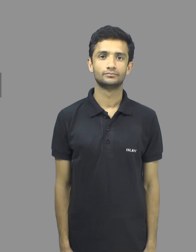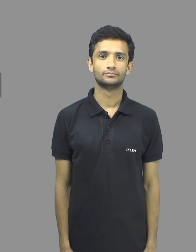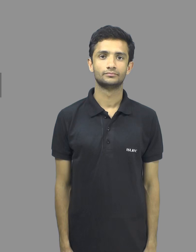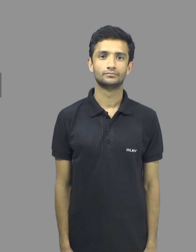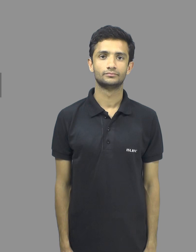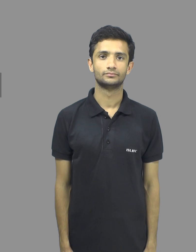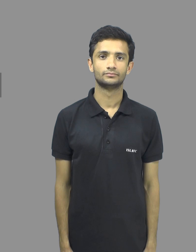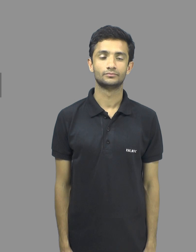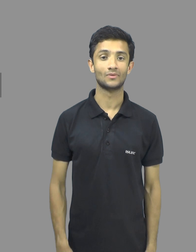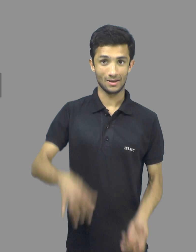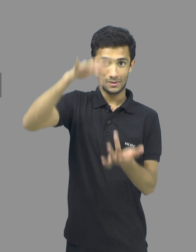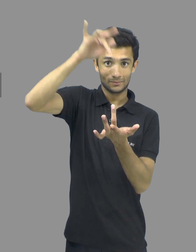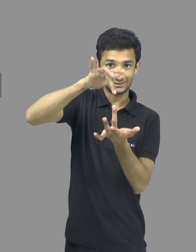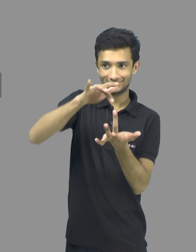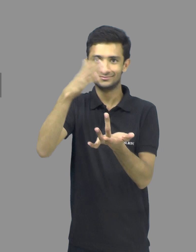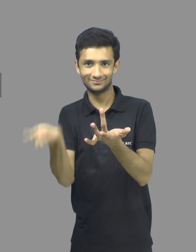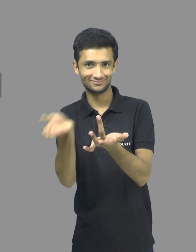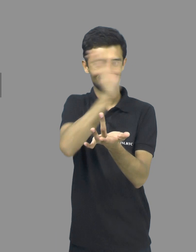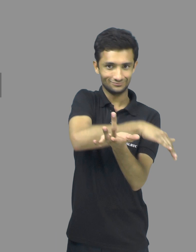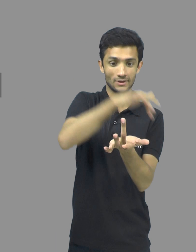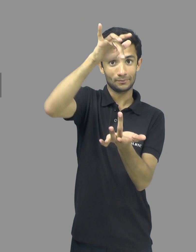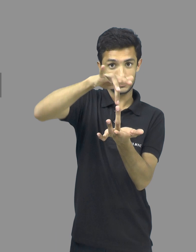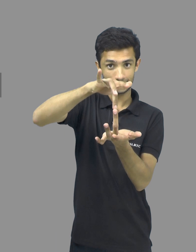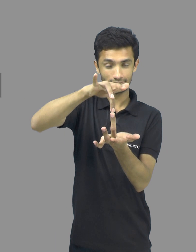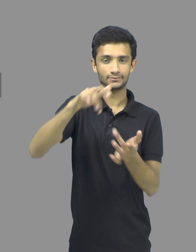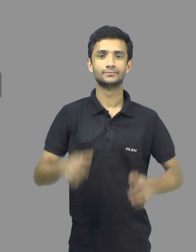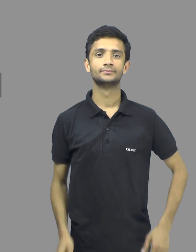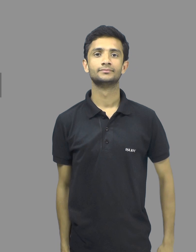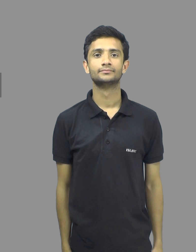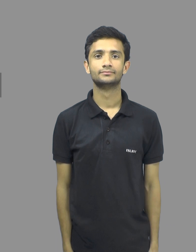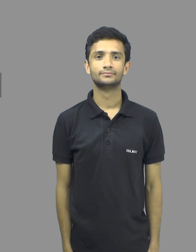Between In the middle